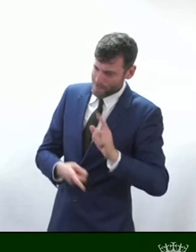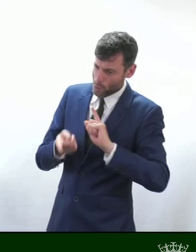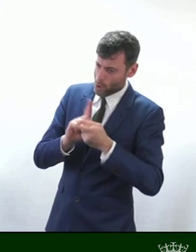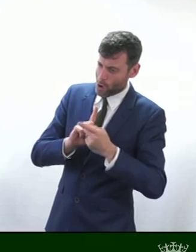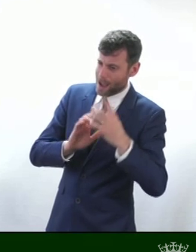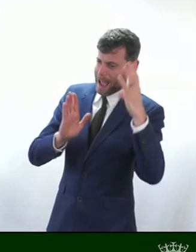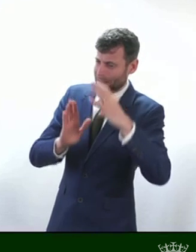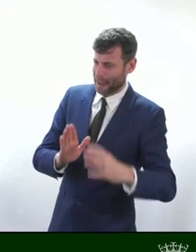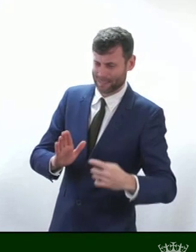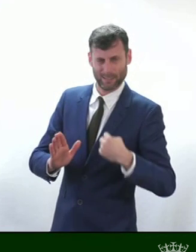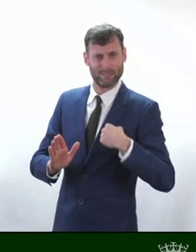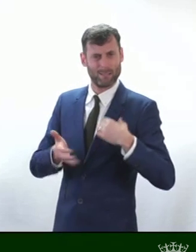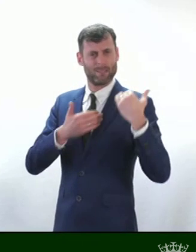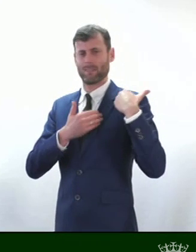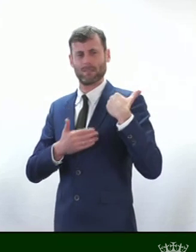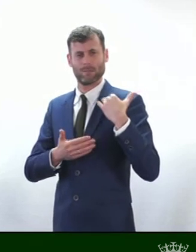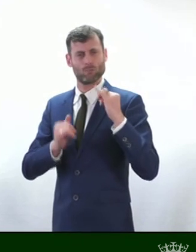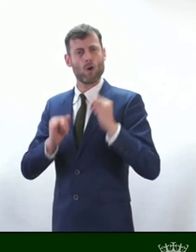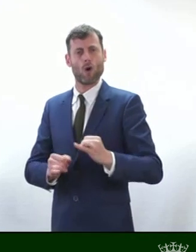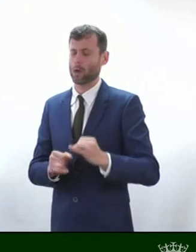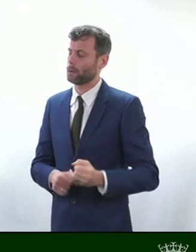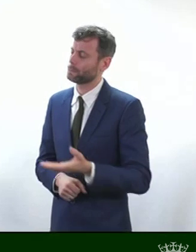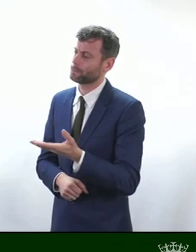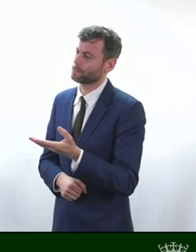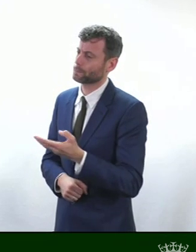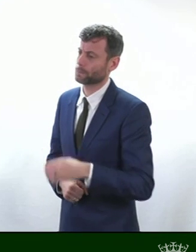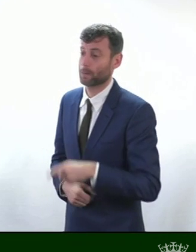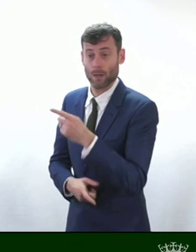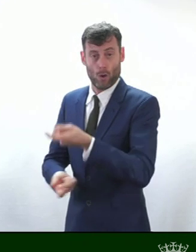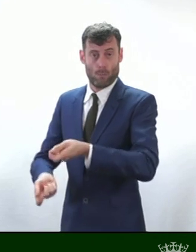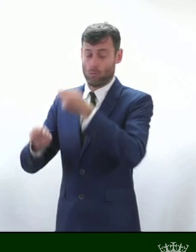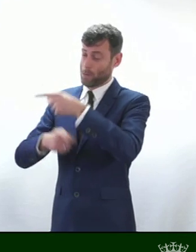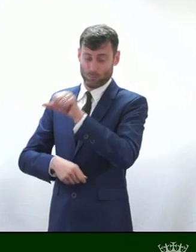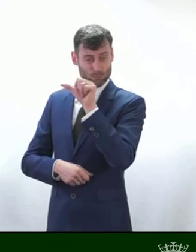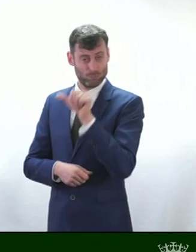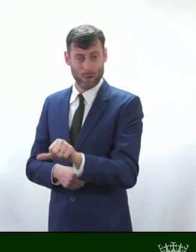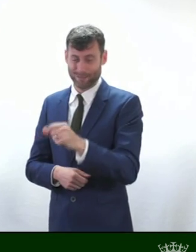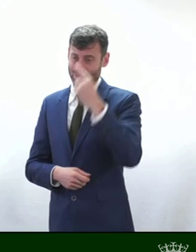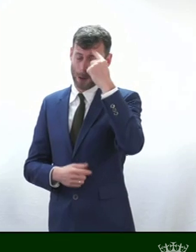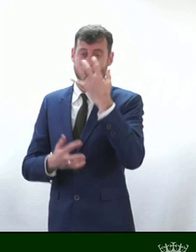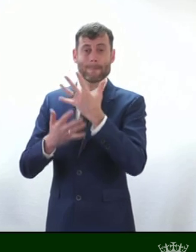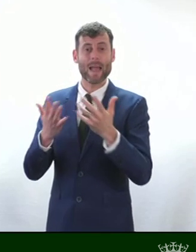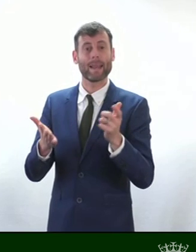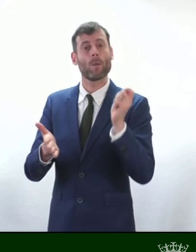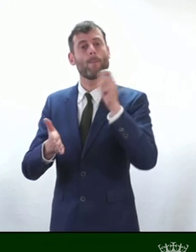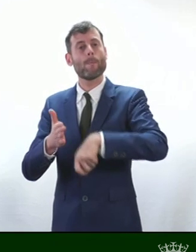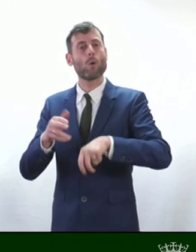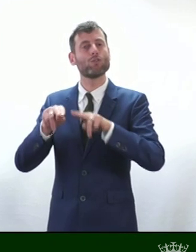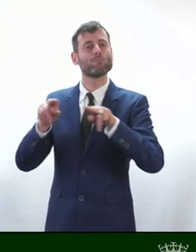My hon. Friend is absolutely right to draw attention to this injustice and what is happening with leaseholders at the moment.